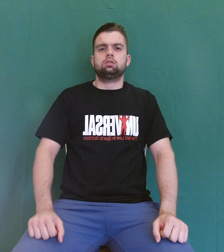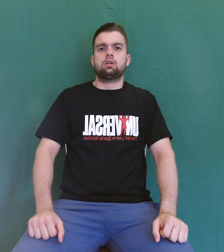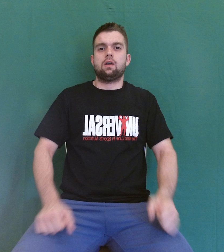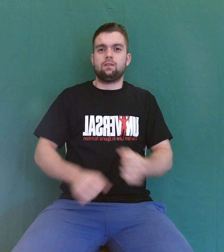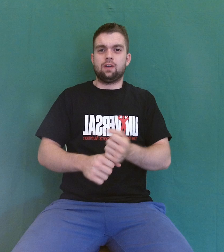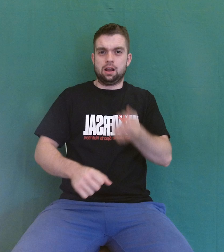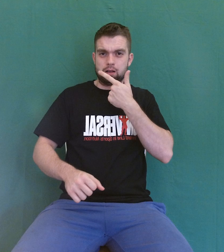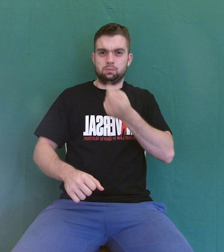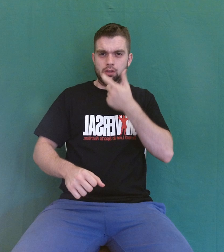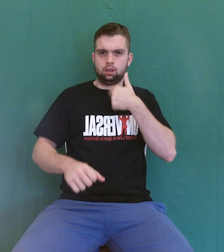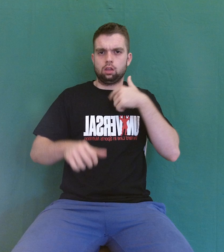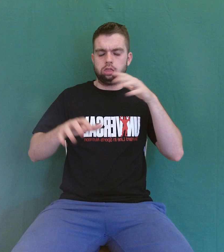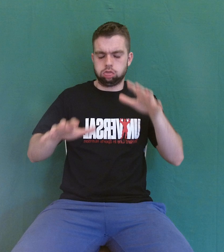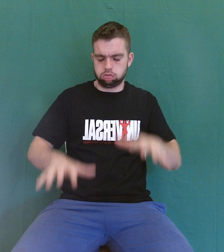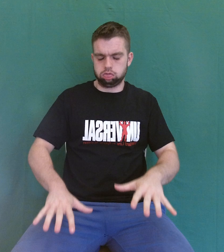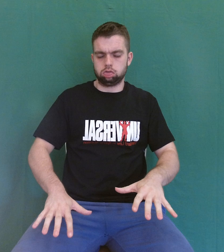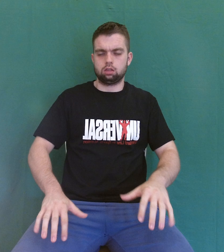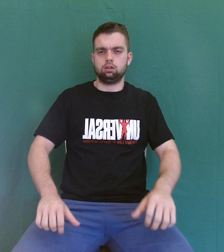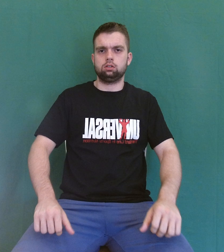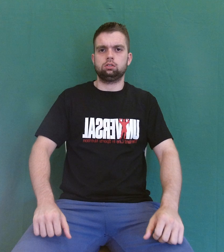ΦΑΡΜΑΚΑ ΕΓΩ ΥΠΝΟΒΑΤΗΣ?